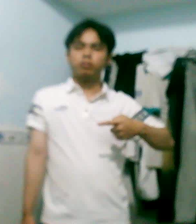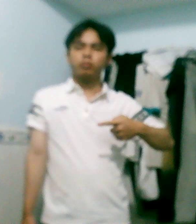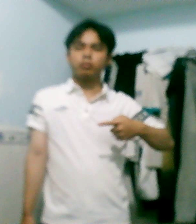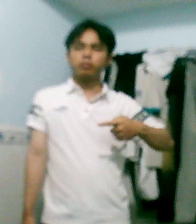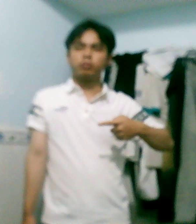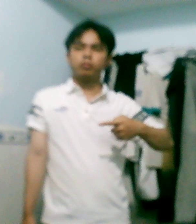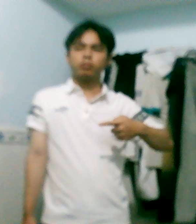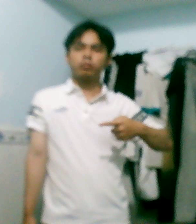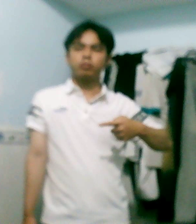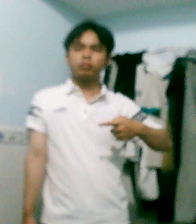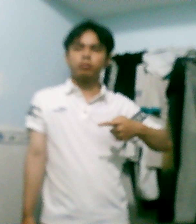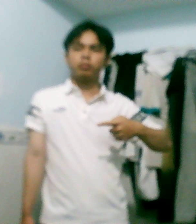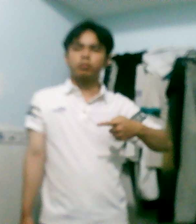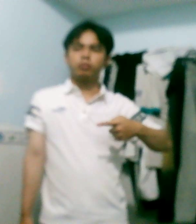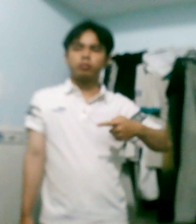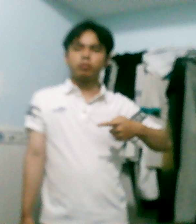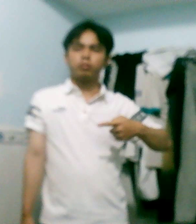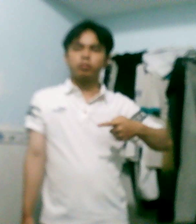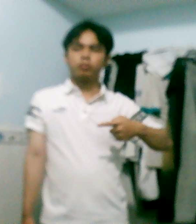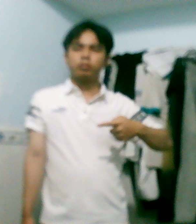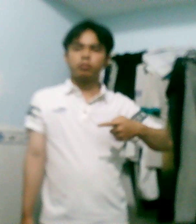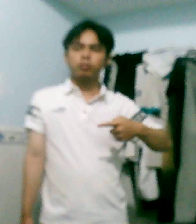g